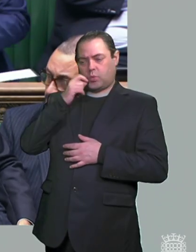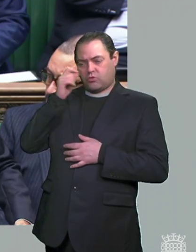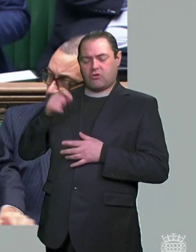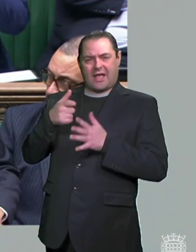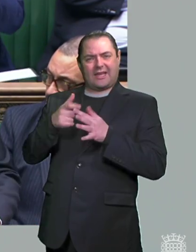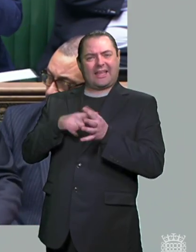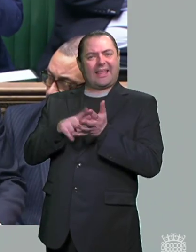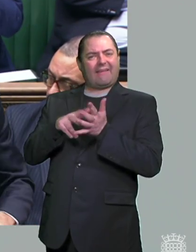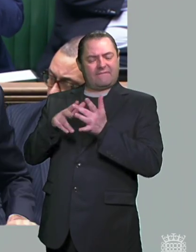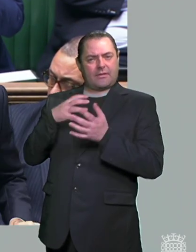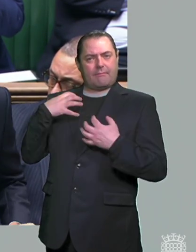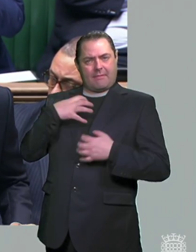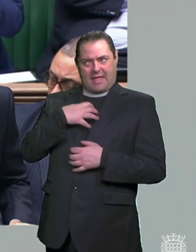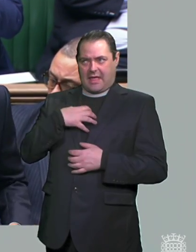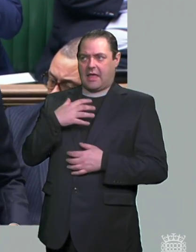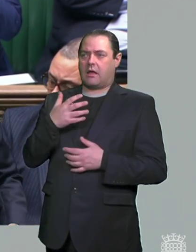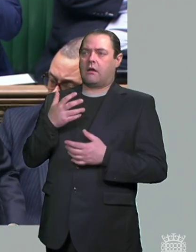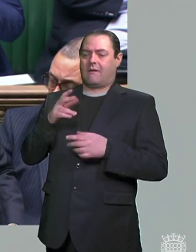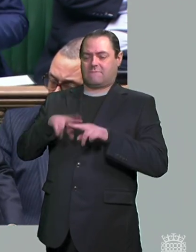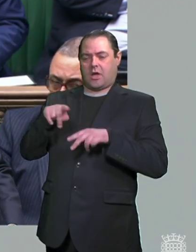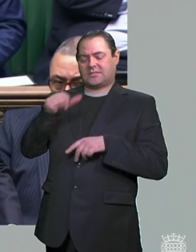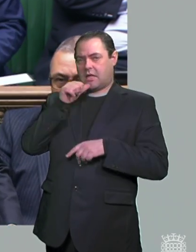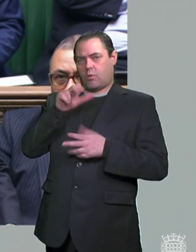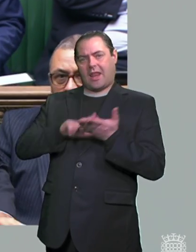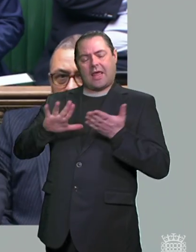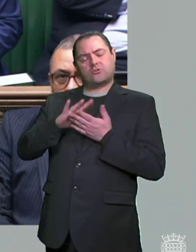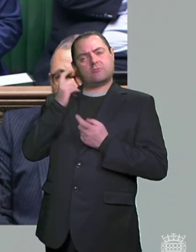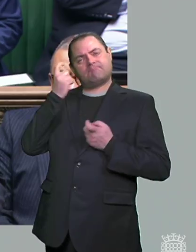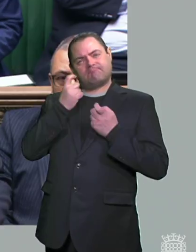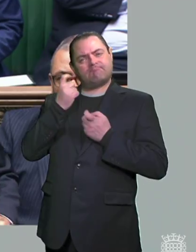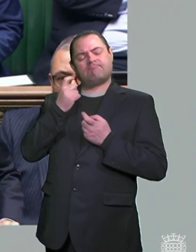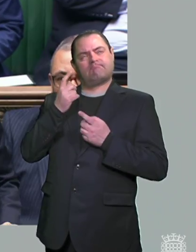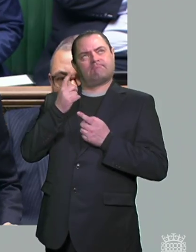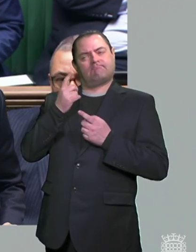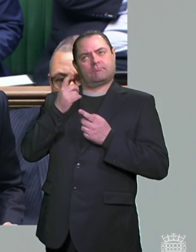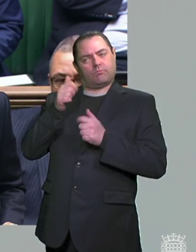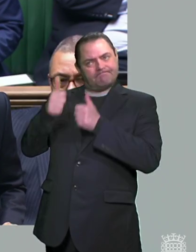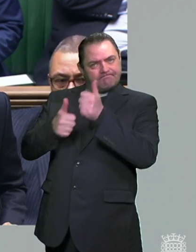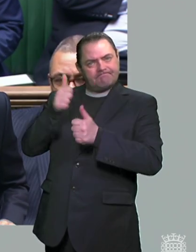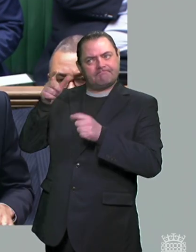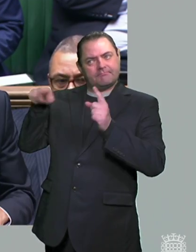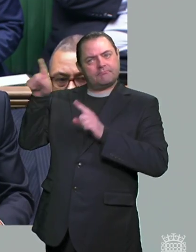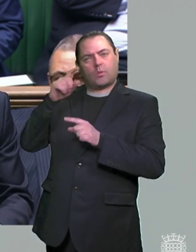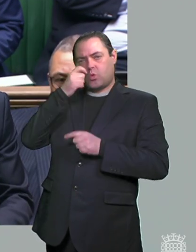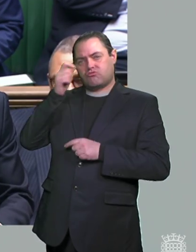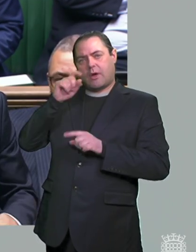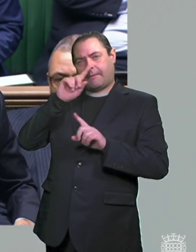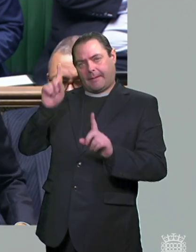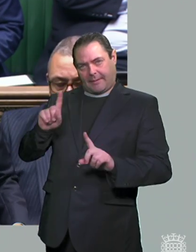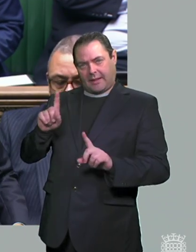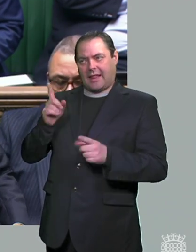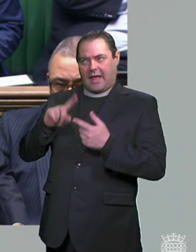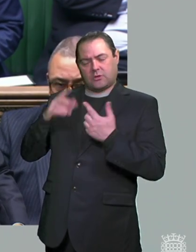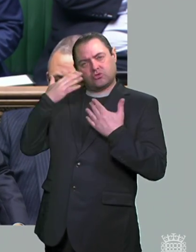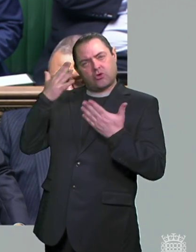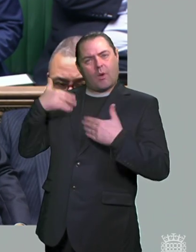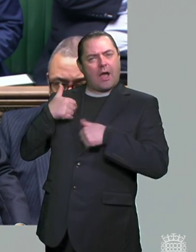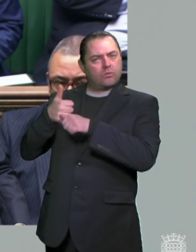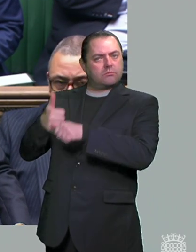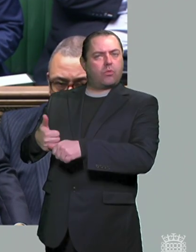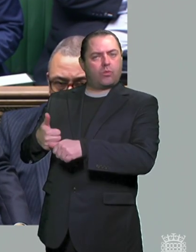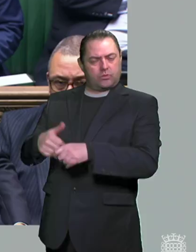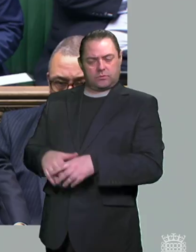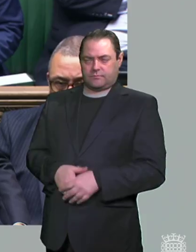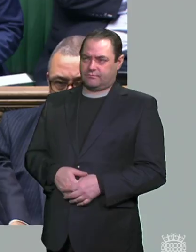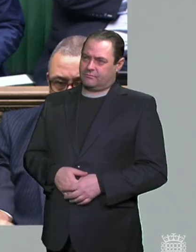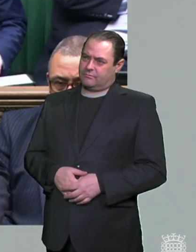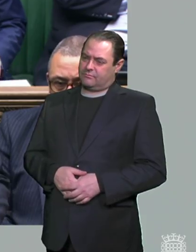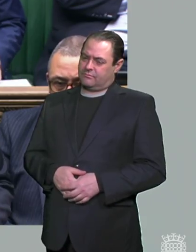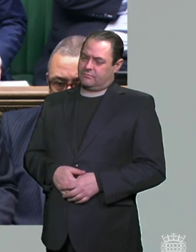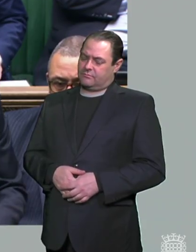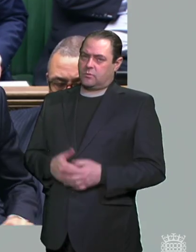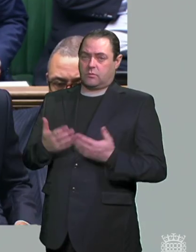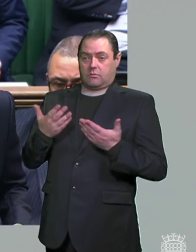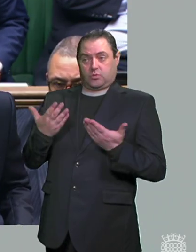This coming Friday there will be a national moment of reflection, which will give us the opportunity to pay tribute to the courage of the Ukrainian people and demonstrate our solidarity with Ukraine.